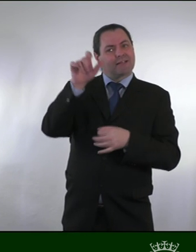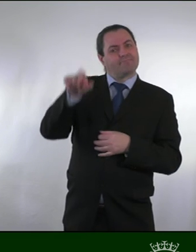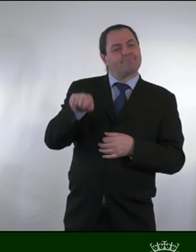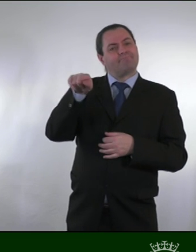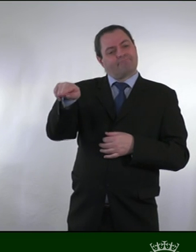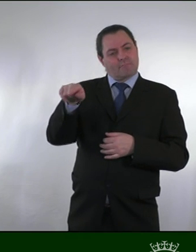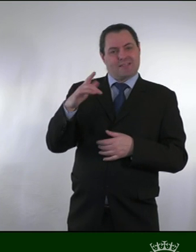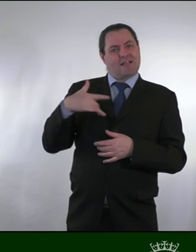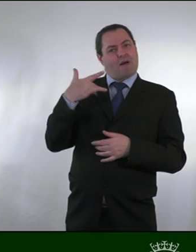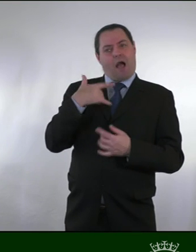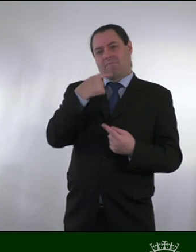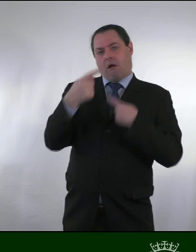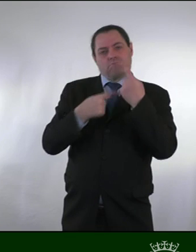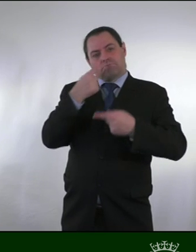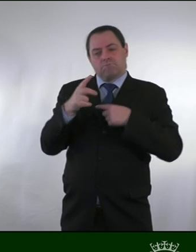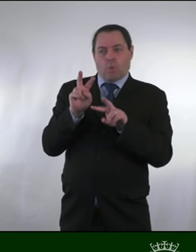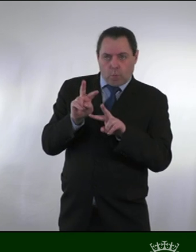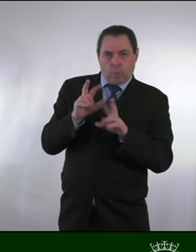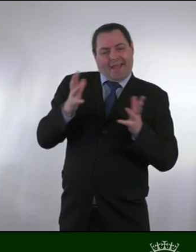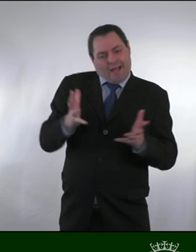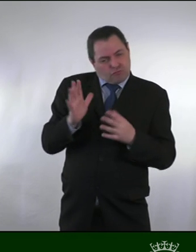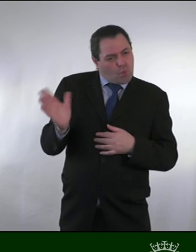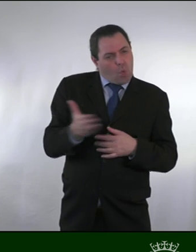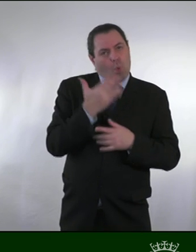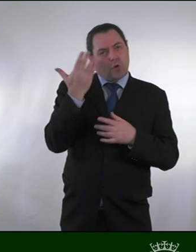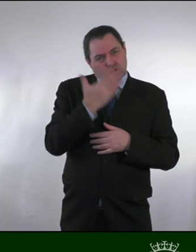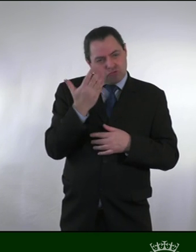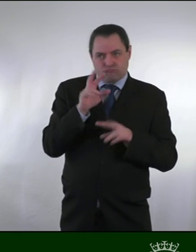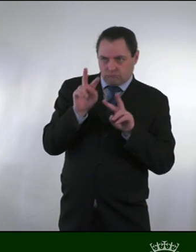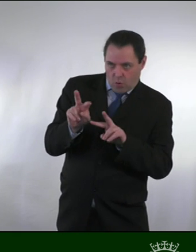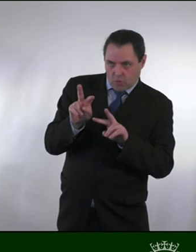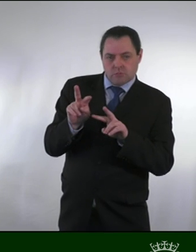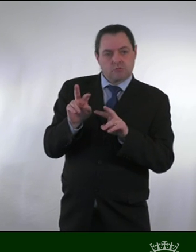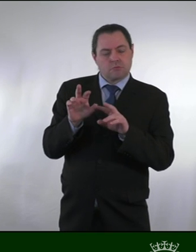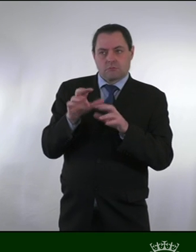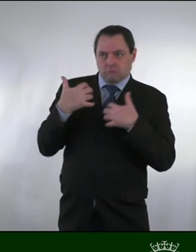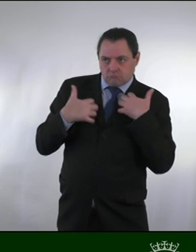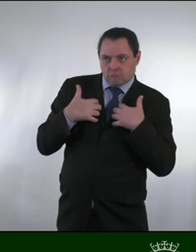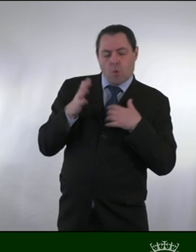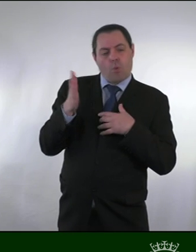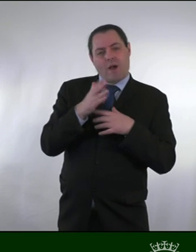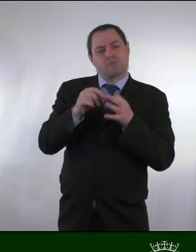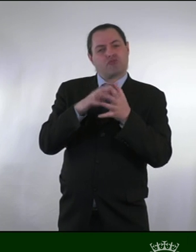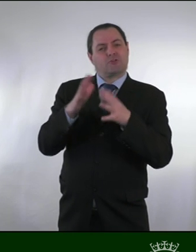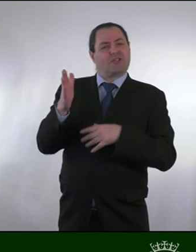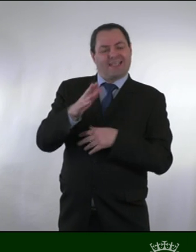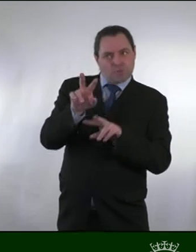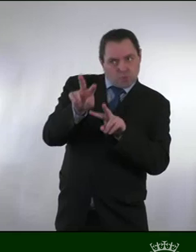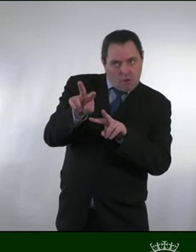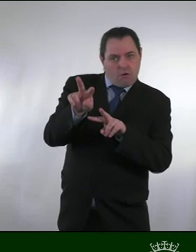Will he join me in asking all Members to encourage their local schools to join Q3 Academy Great Barr, from West Bromwich East, in taking part?